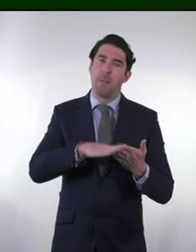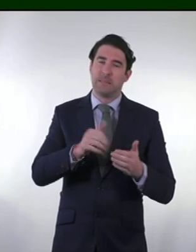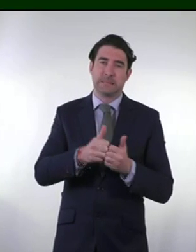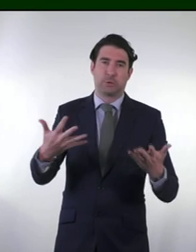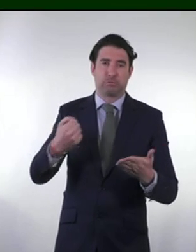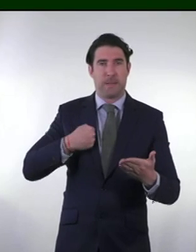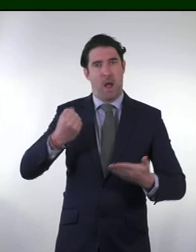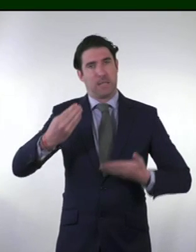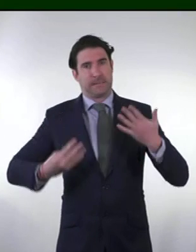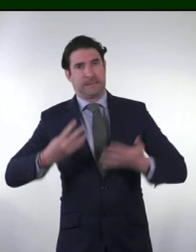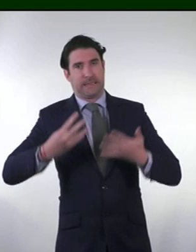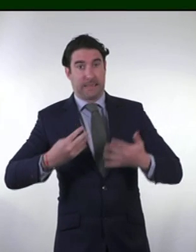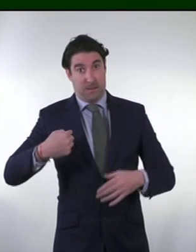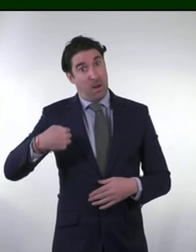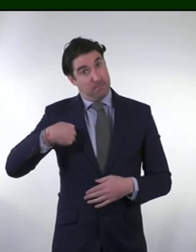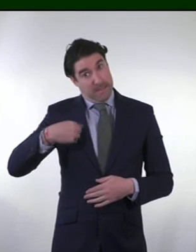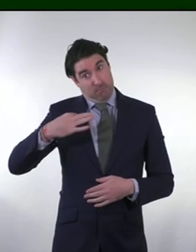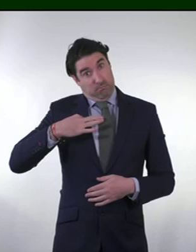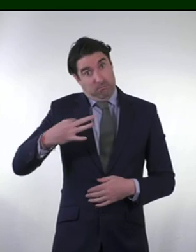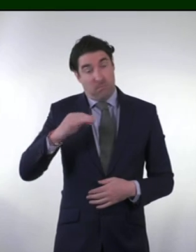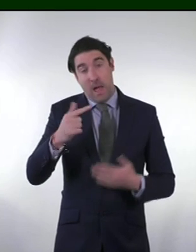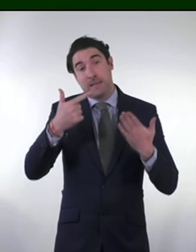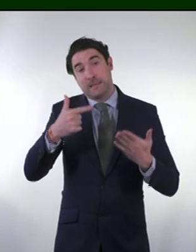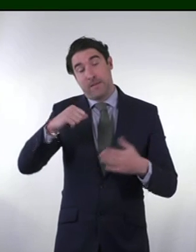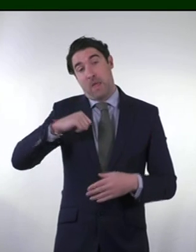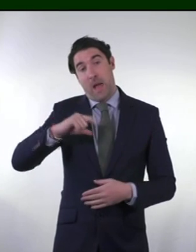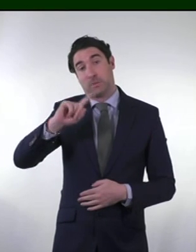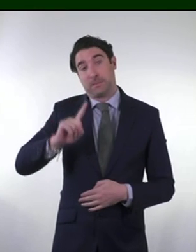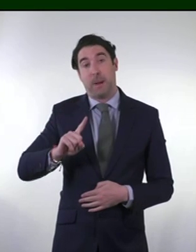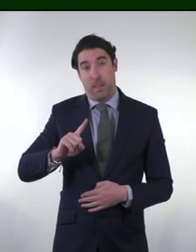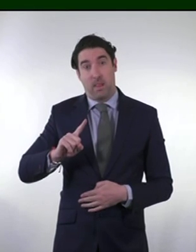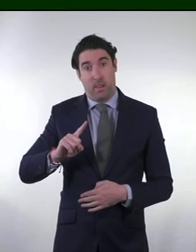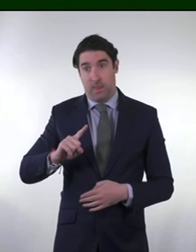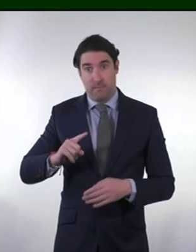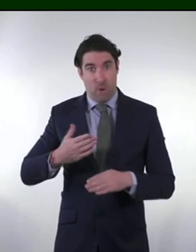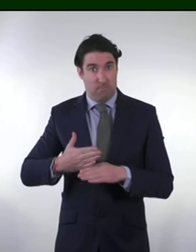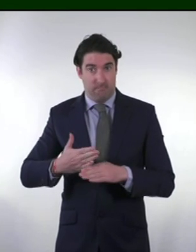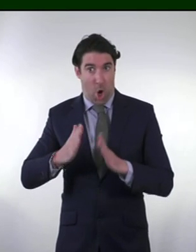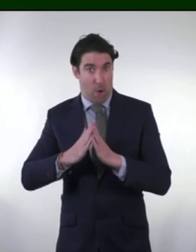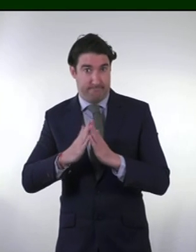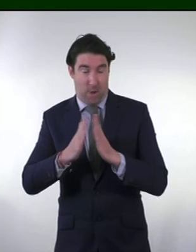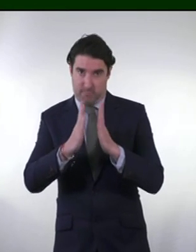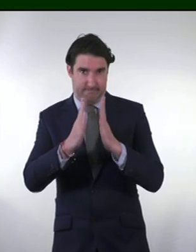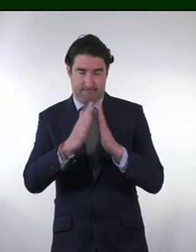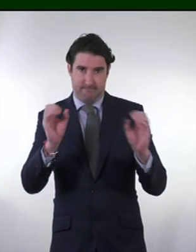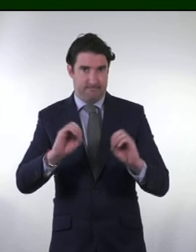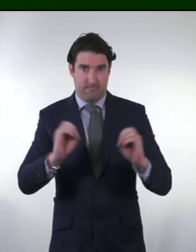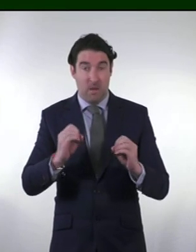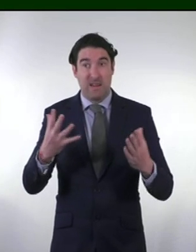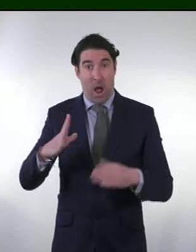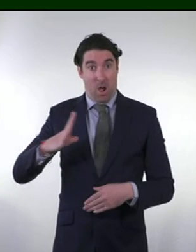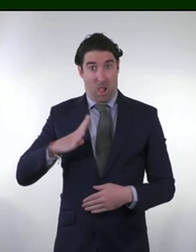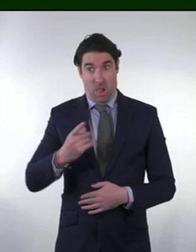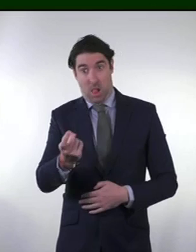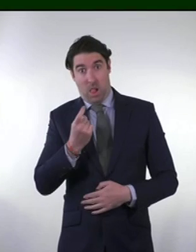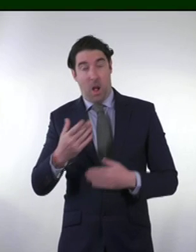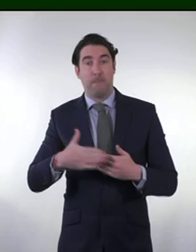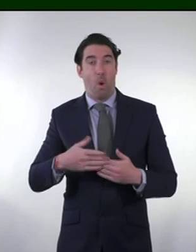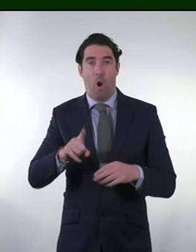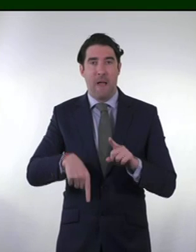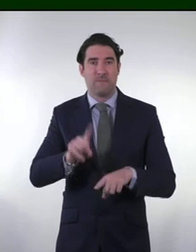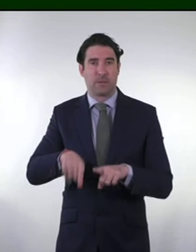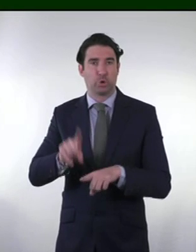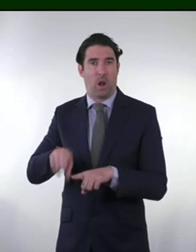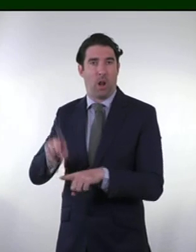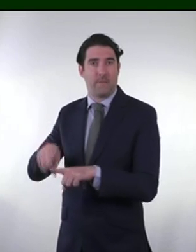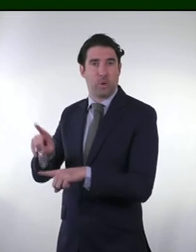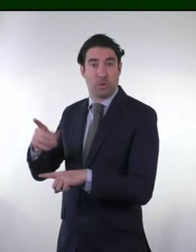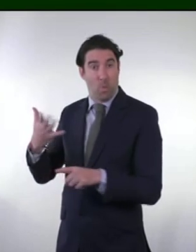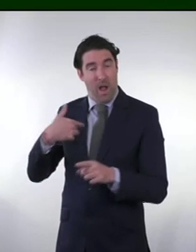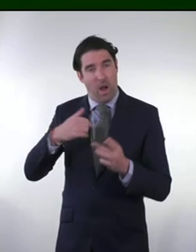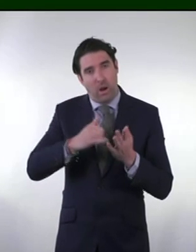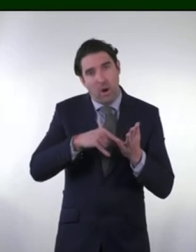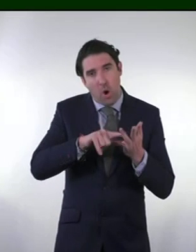With Shelter saying that 200,000 renters are at risk of imminent covid eviction, will he reinstate the ban upon evictions to prevent an even bigger housing crisis in Stockport this winter?